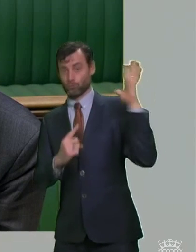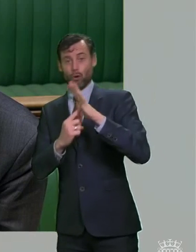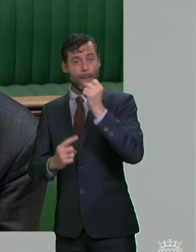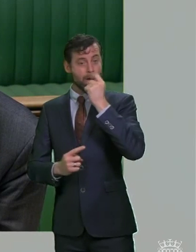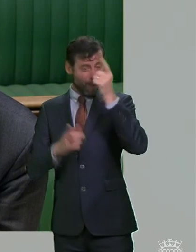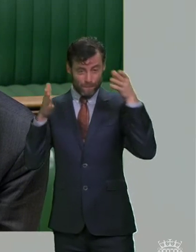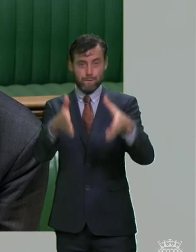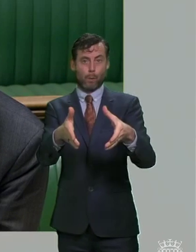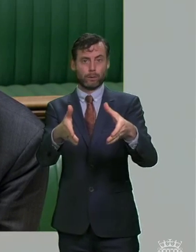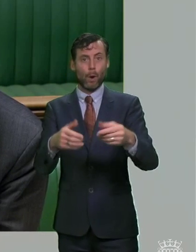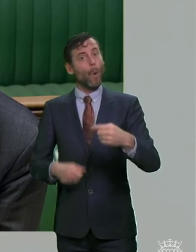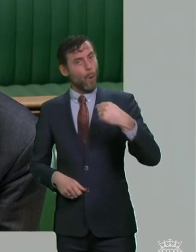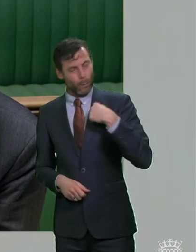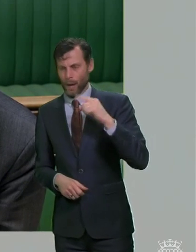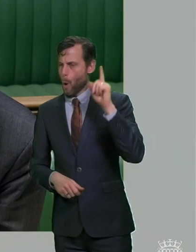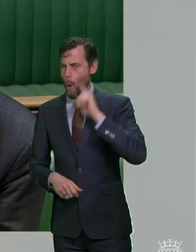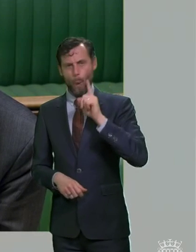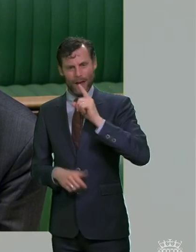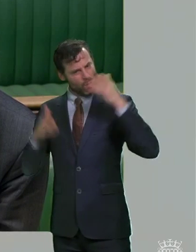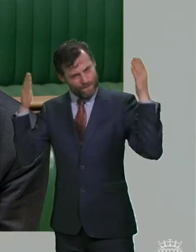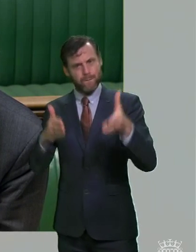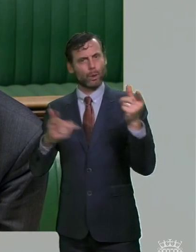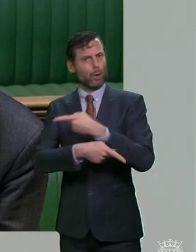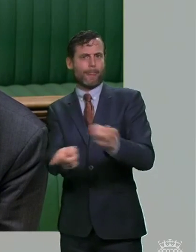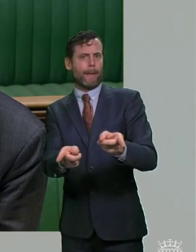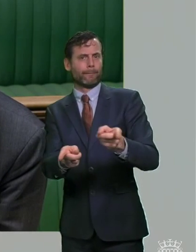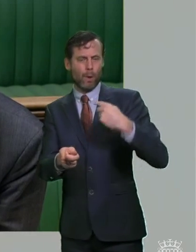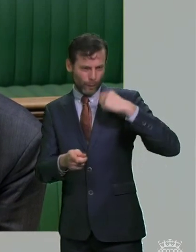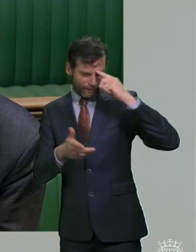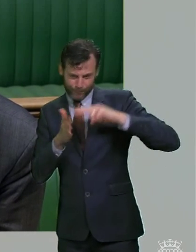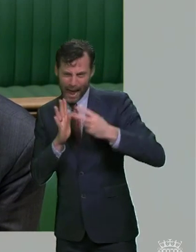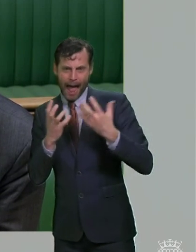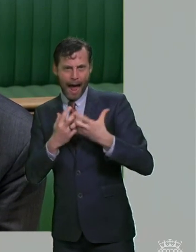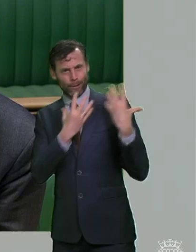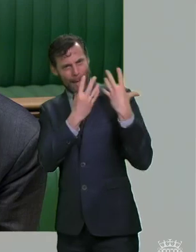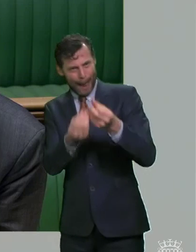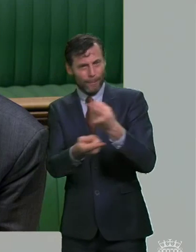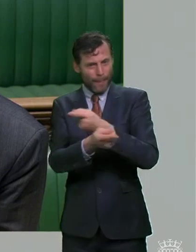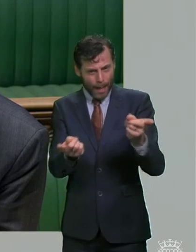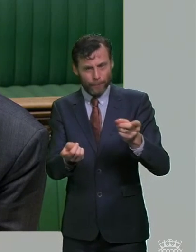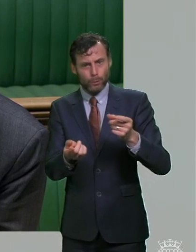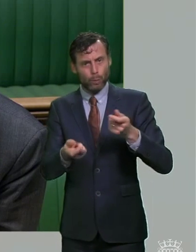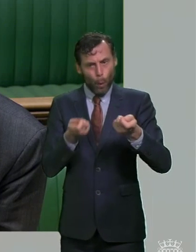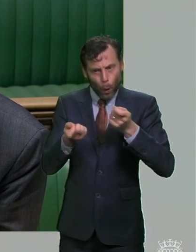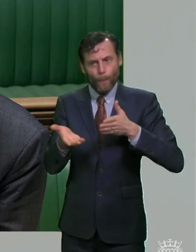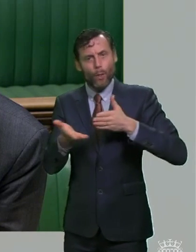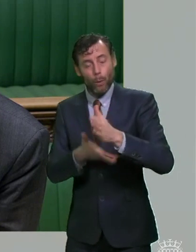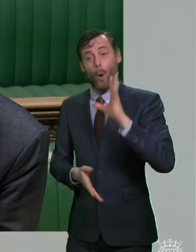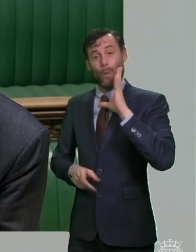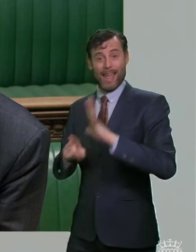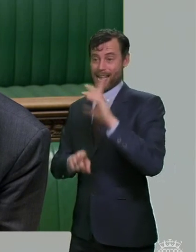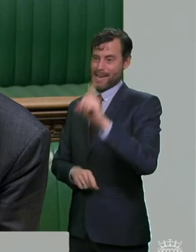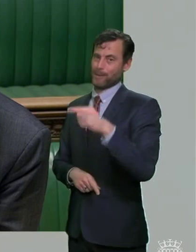We will continue to act in that way, and the right honourable and learned Gentleman will be hearing more about that next week from the Chancellor.